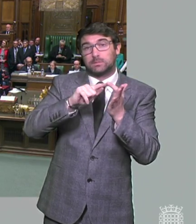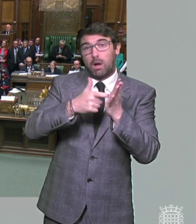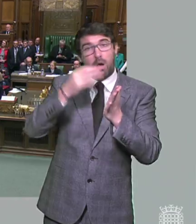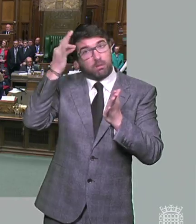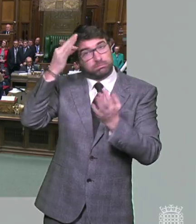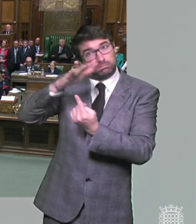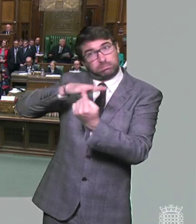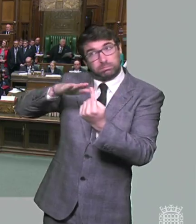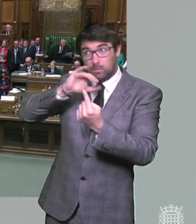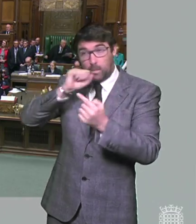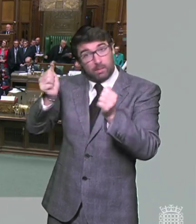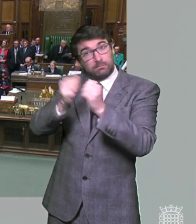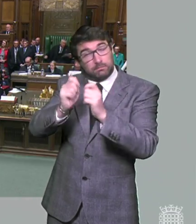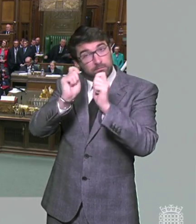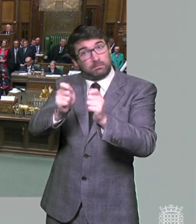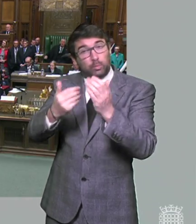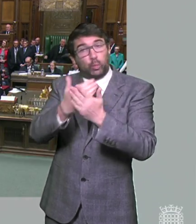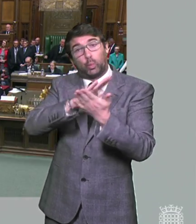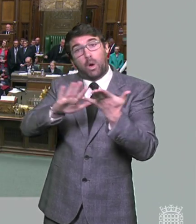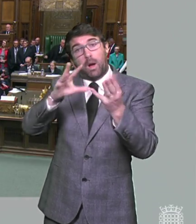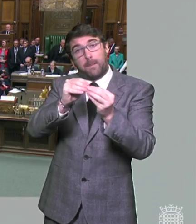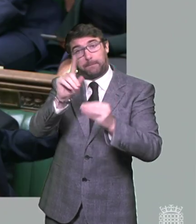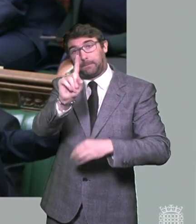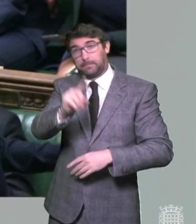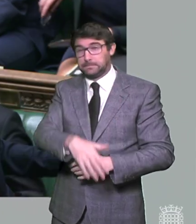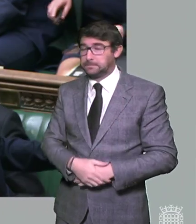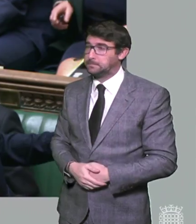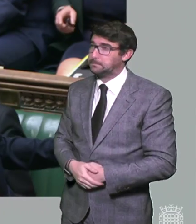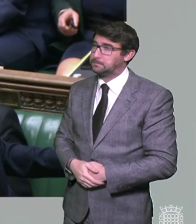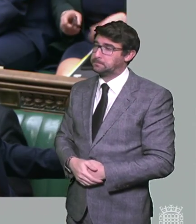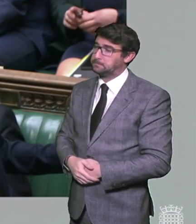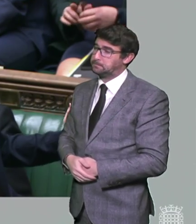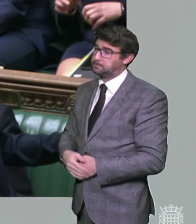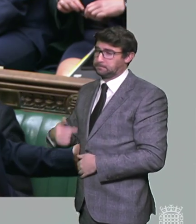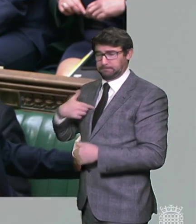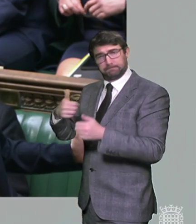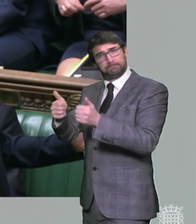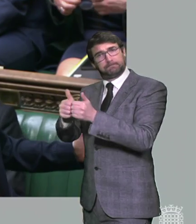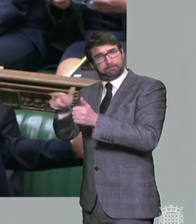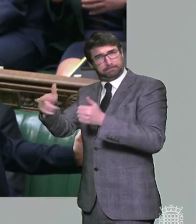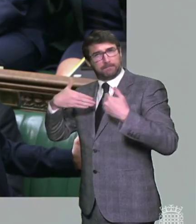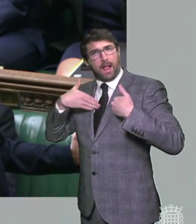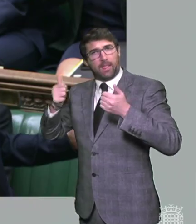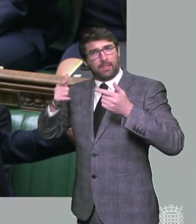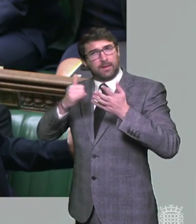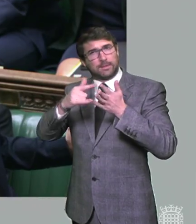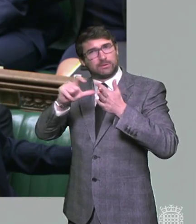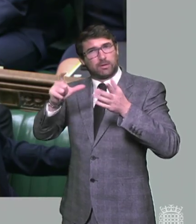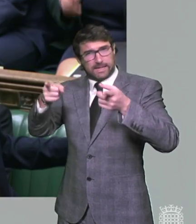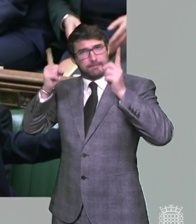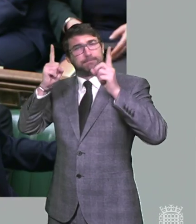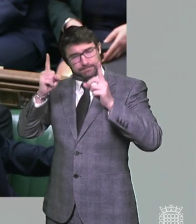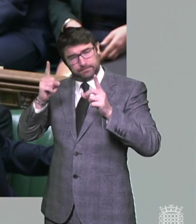My right honourable Friend the Health and Social Care Secretary has set out her plans to deliver on dealing with the covid backlog.